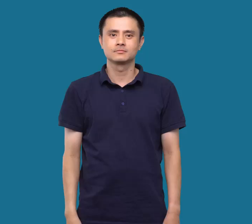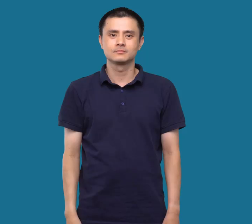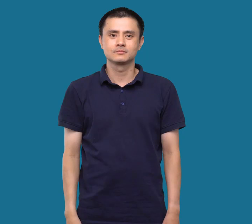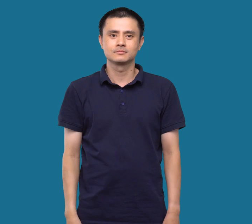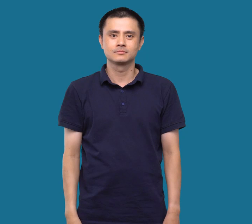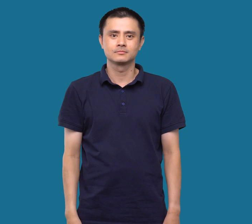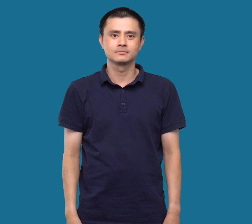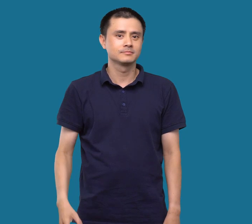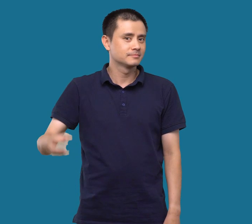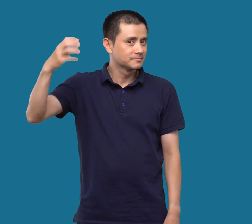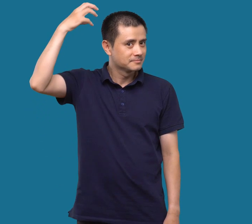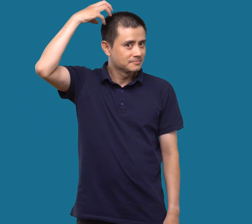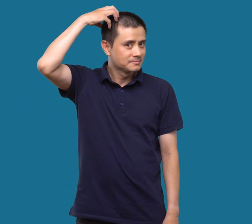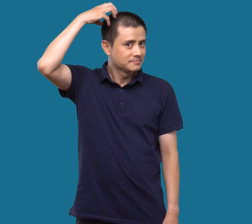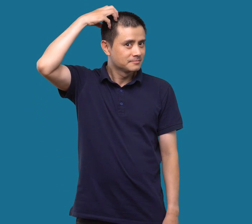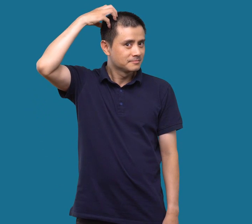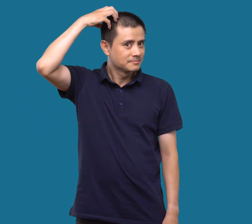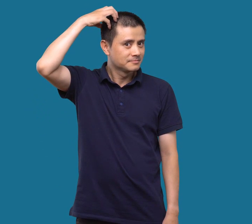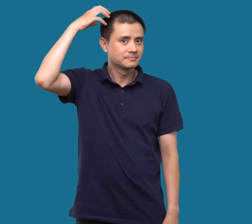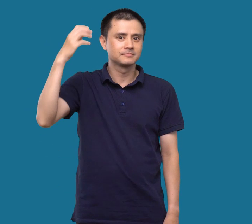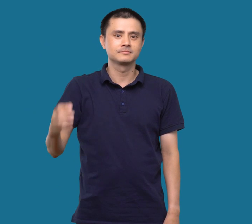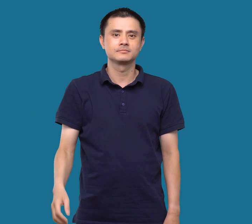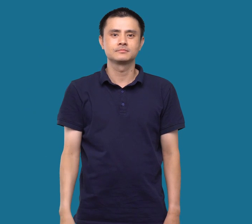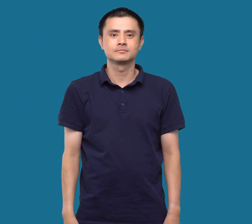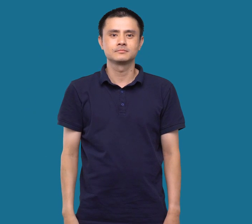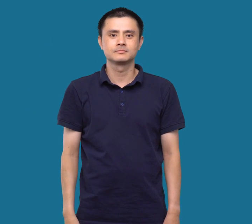Lào (nước Lào)